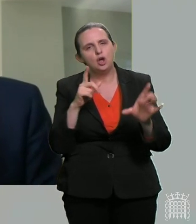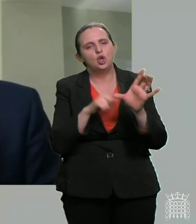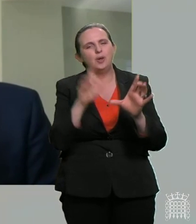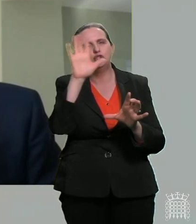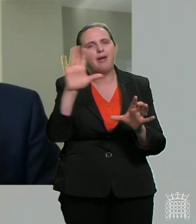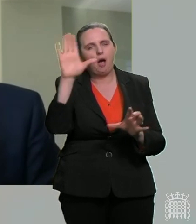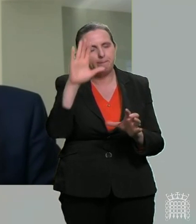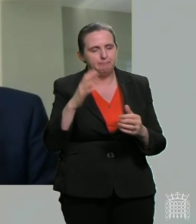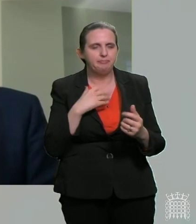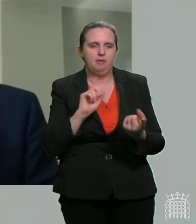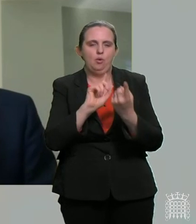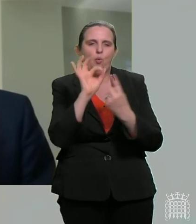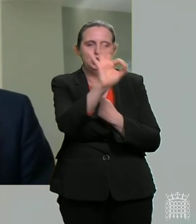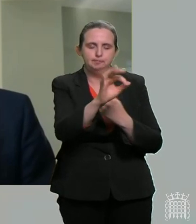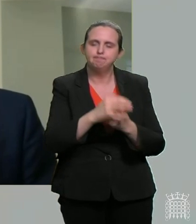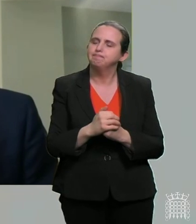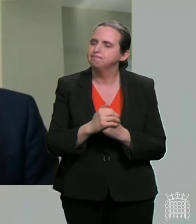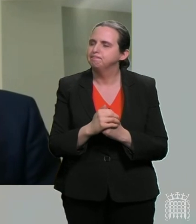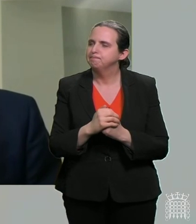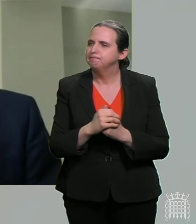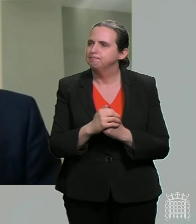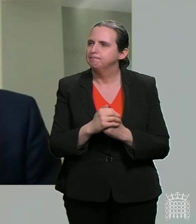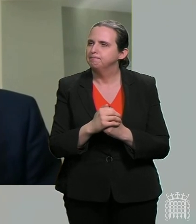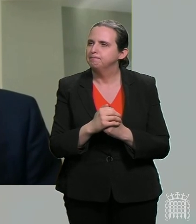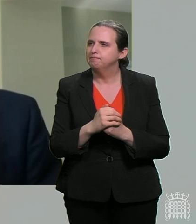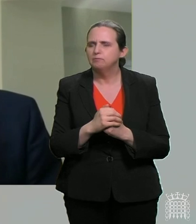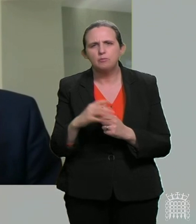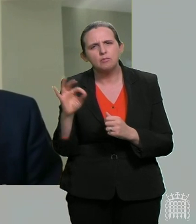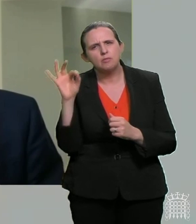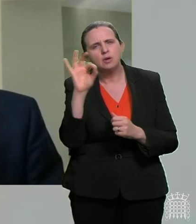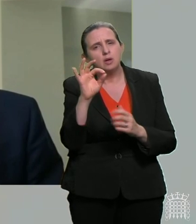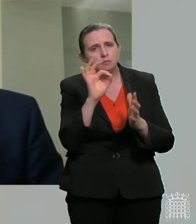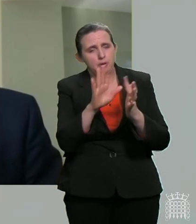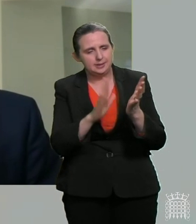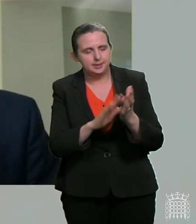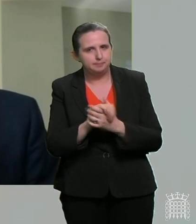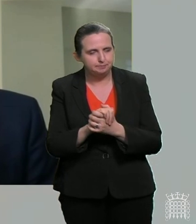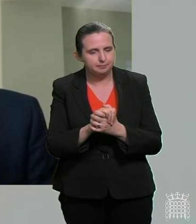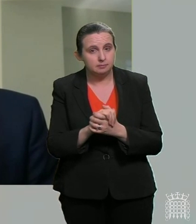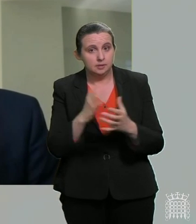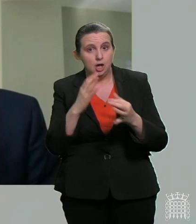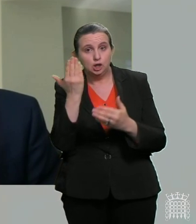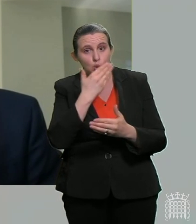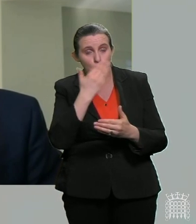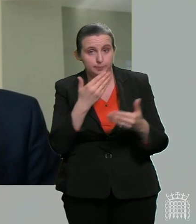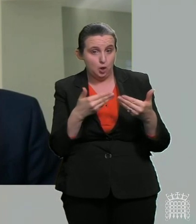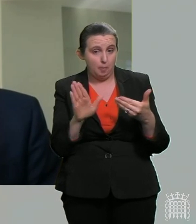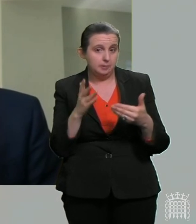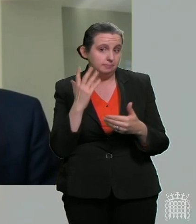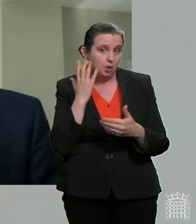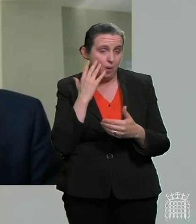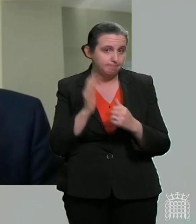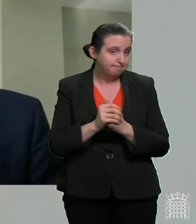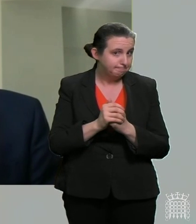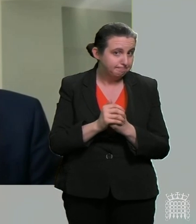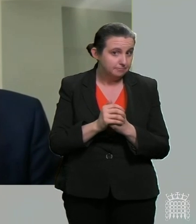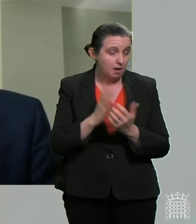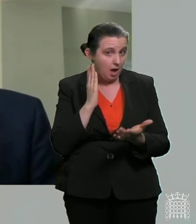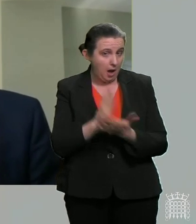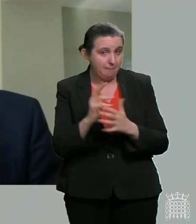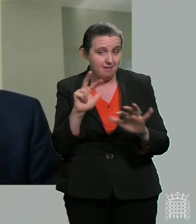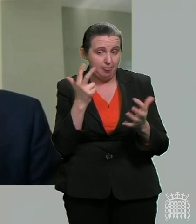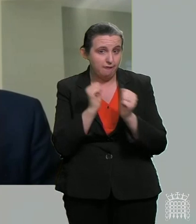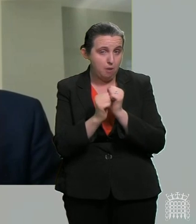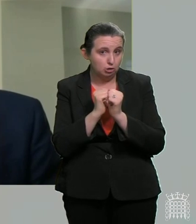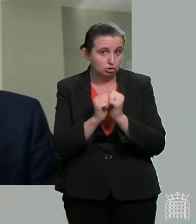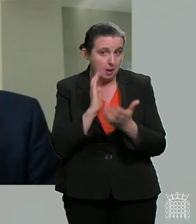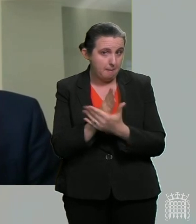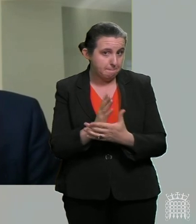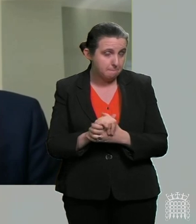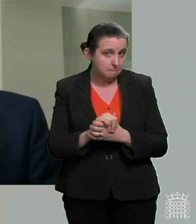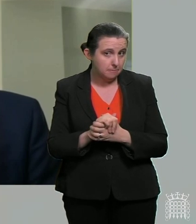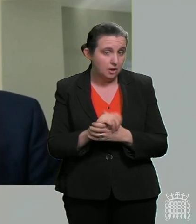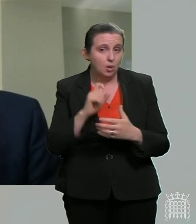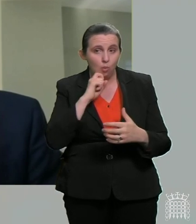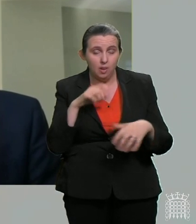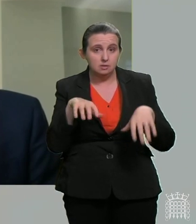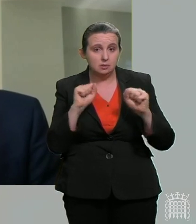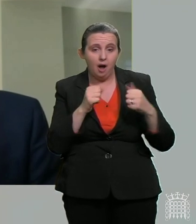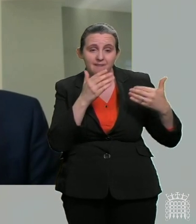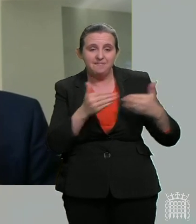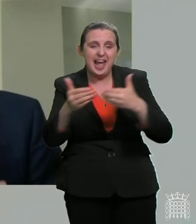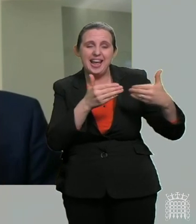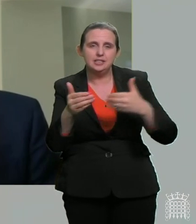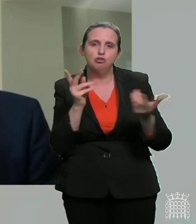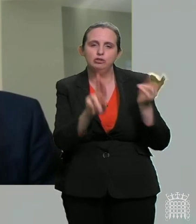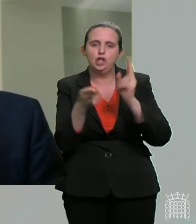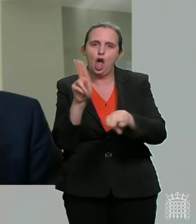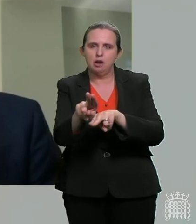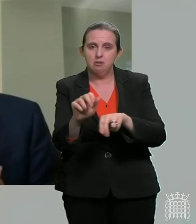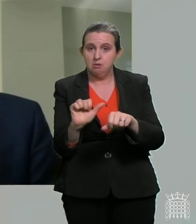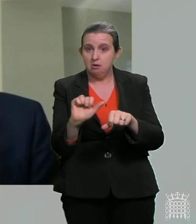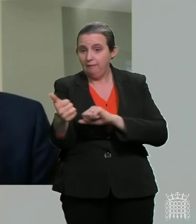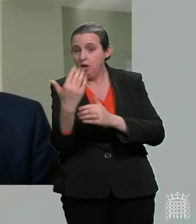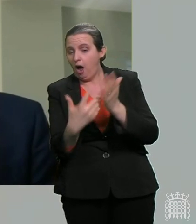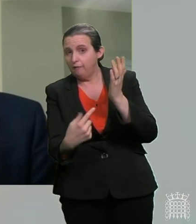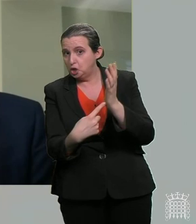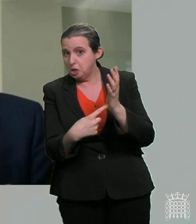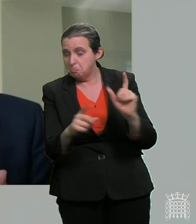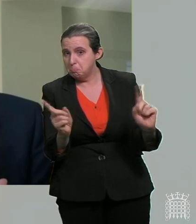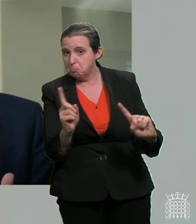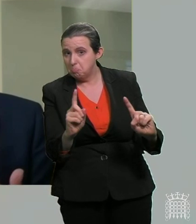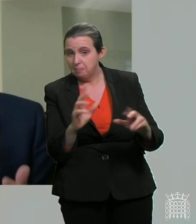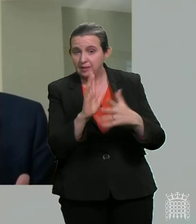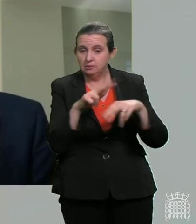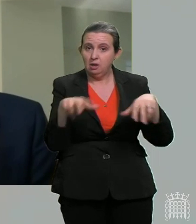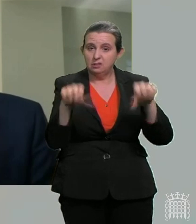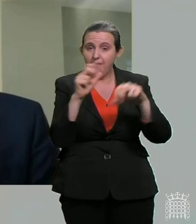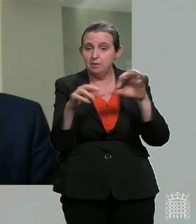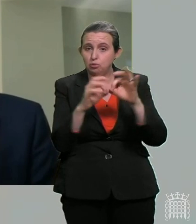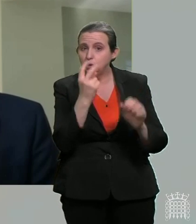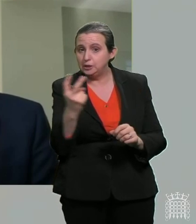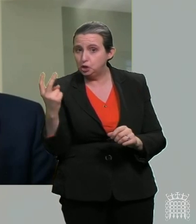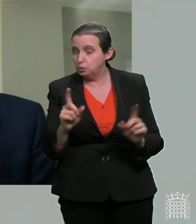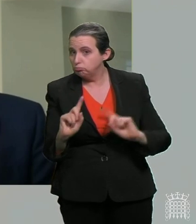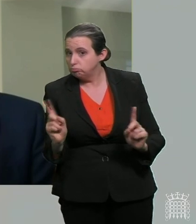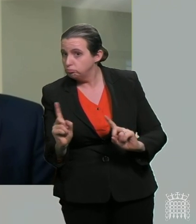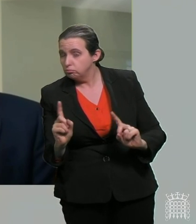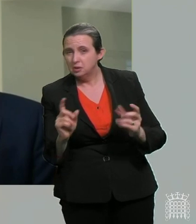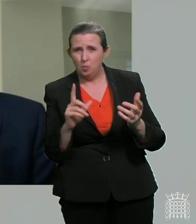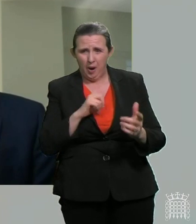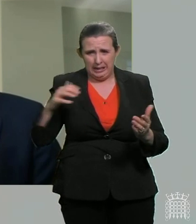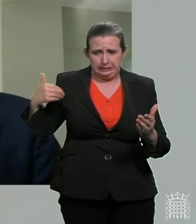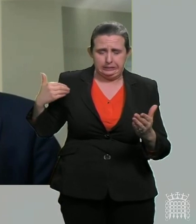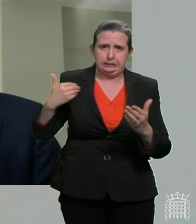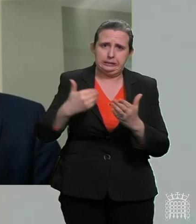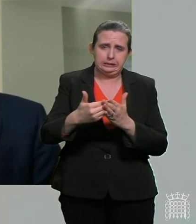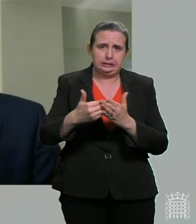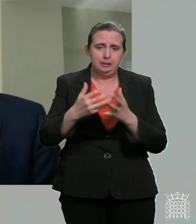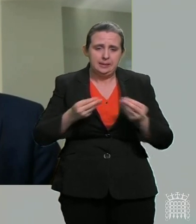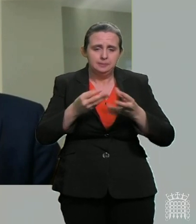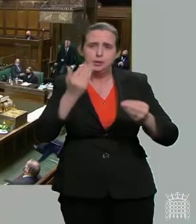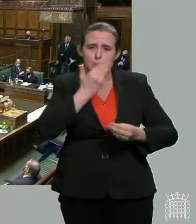Can the Prime Minister confirm today that all students will be back in school no later than 8 March, and will he commit to starting any phased return straight after half term, so that the damaging effects of being away from school are not drawn out for any longer than is absolutely necessary?